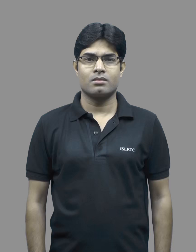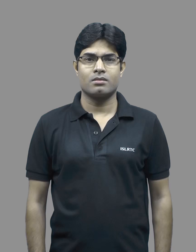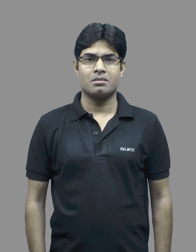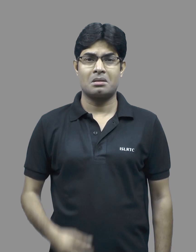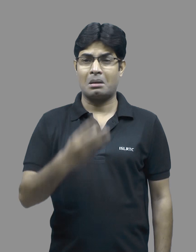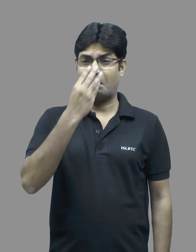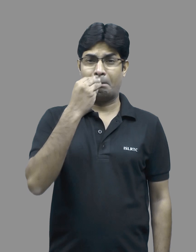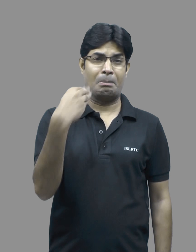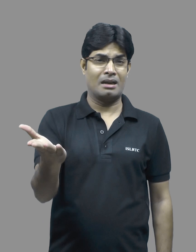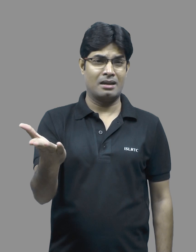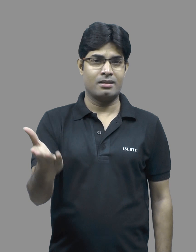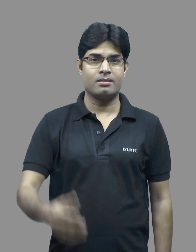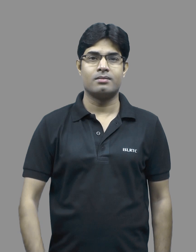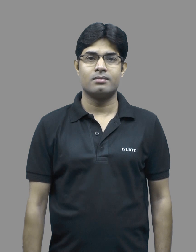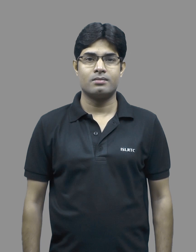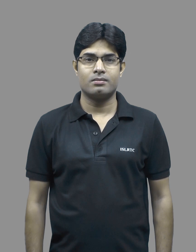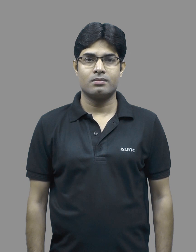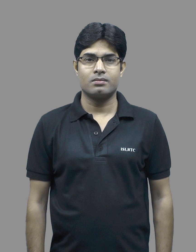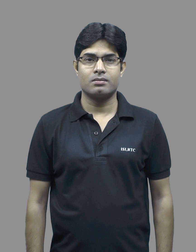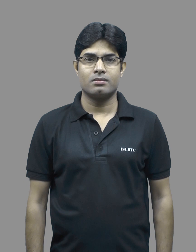Insult